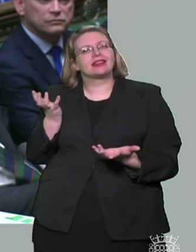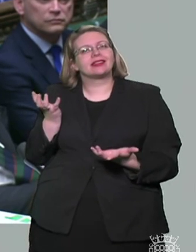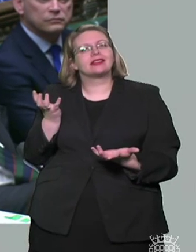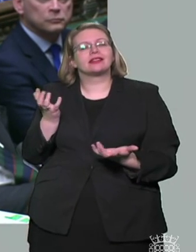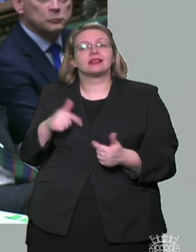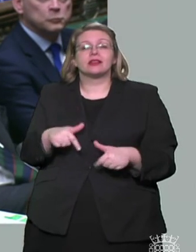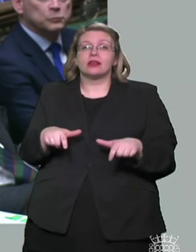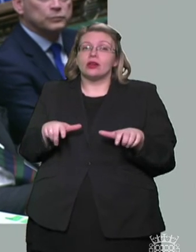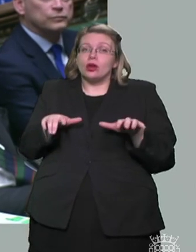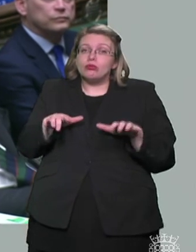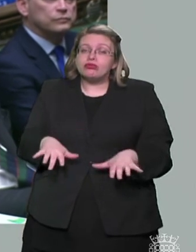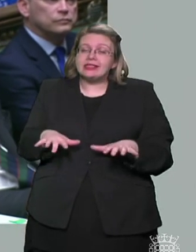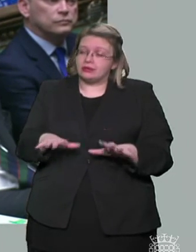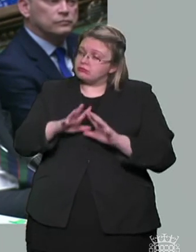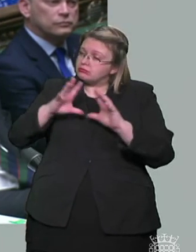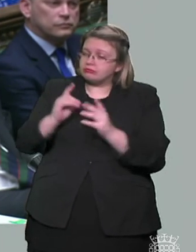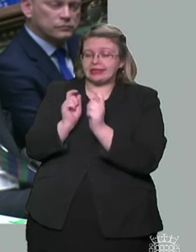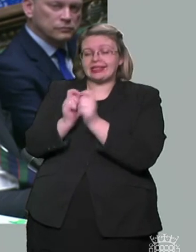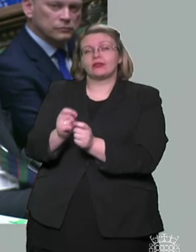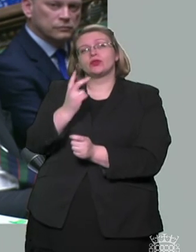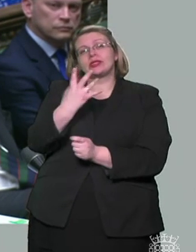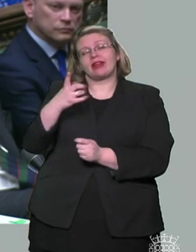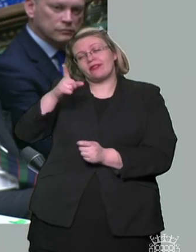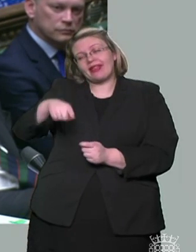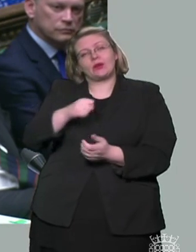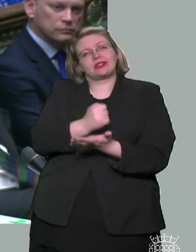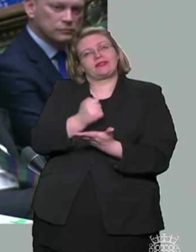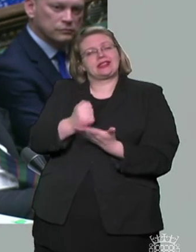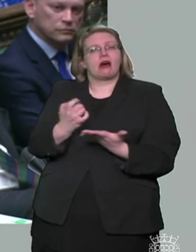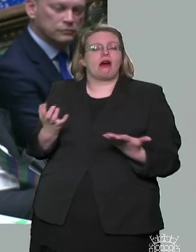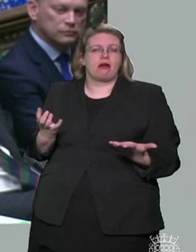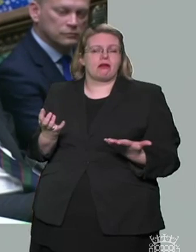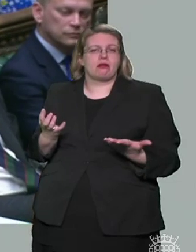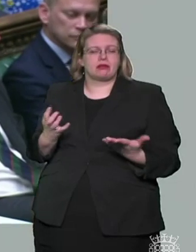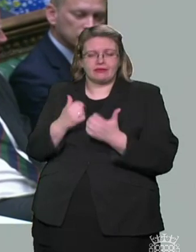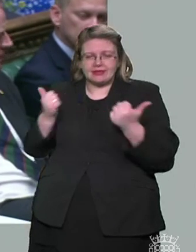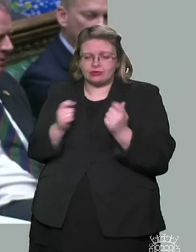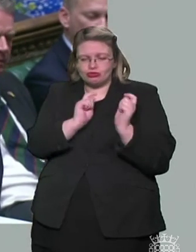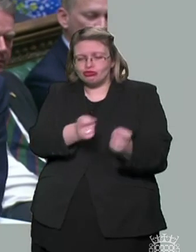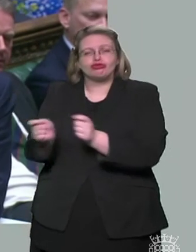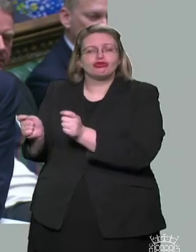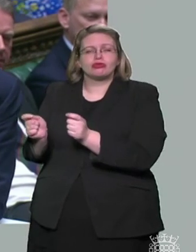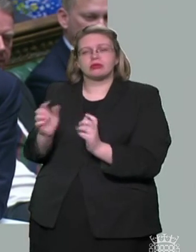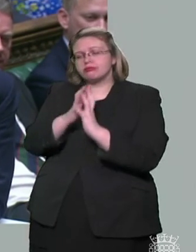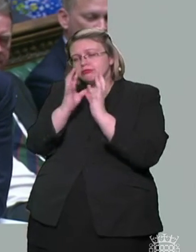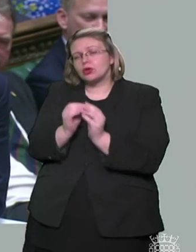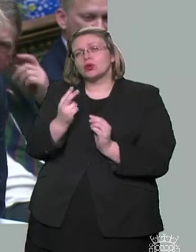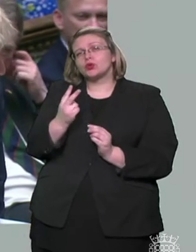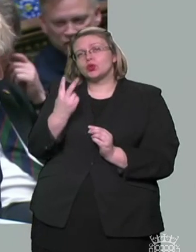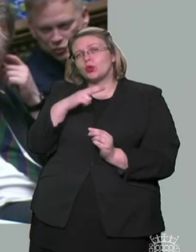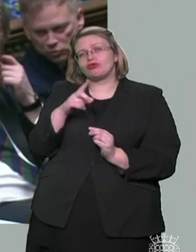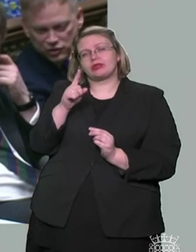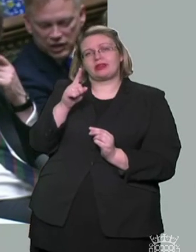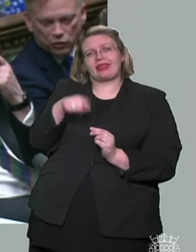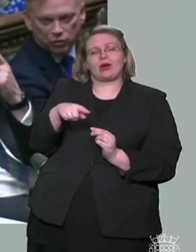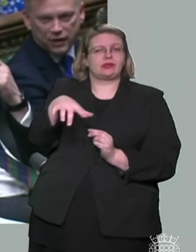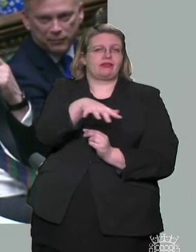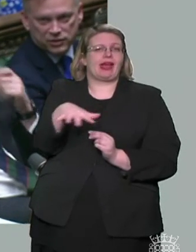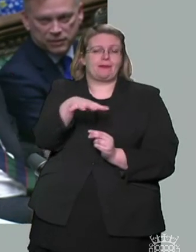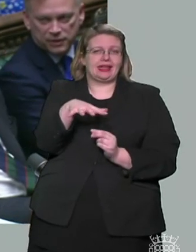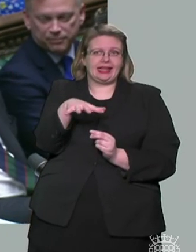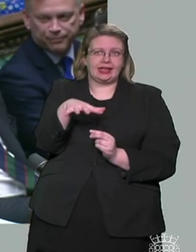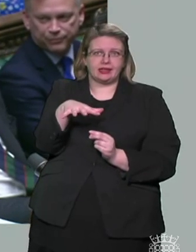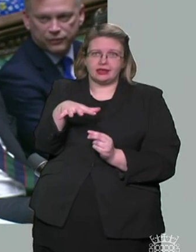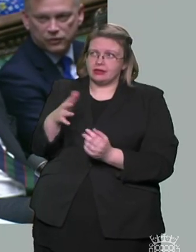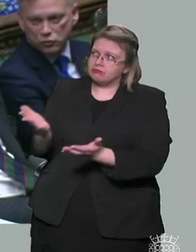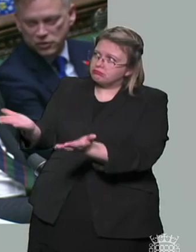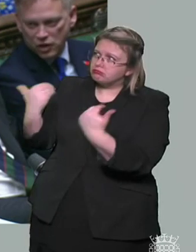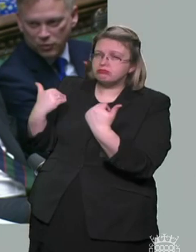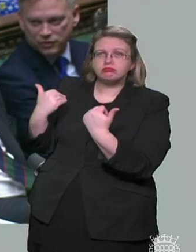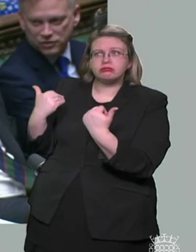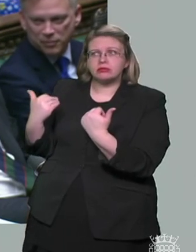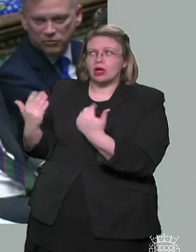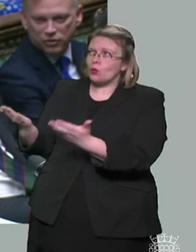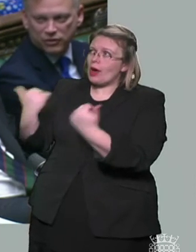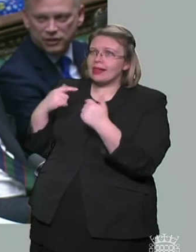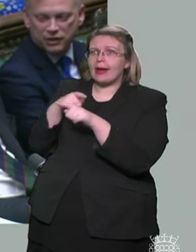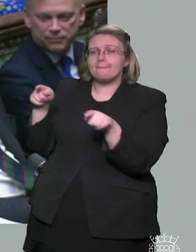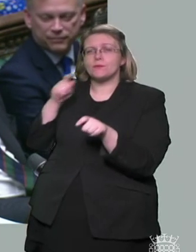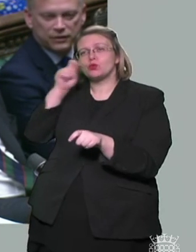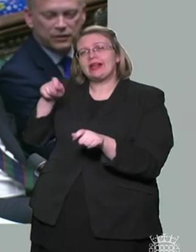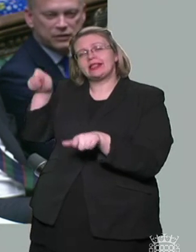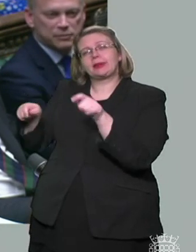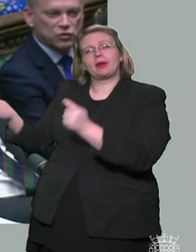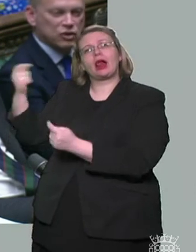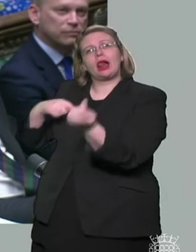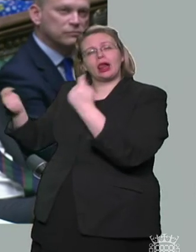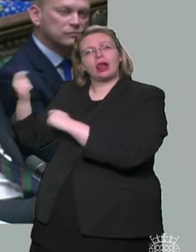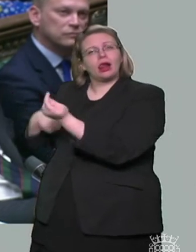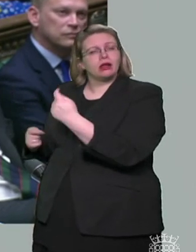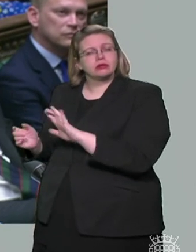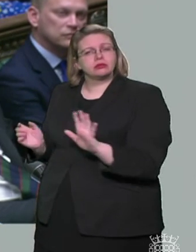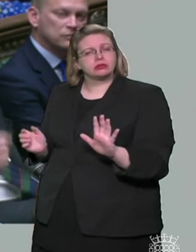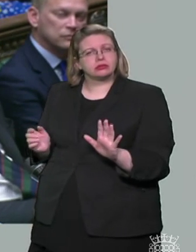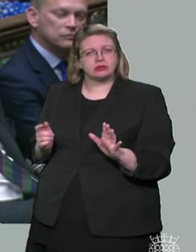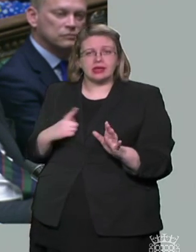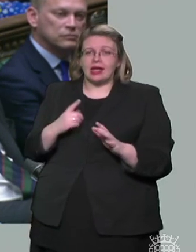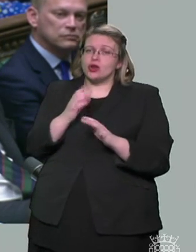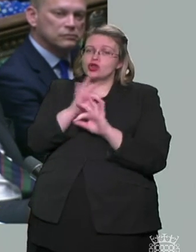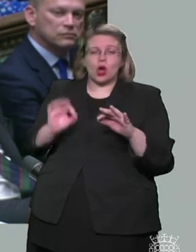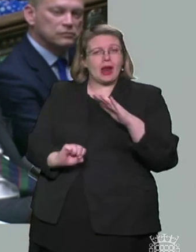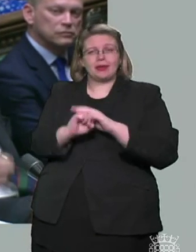Twenty-five thousand visas have already been issued; as I just told the House, almost 200,000 families have opened their homes and their arms to Ukrainians coming in fear of their lives, and there is no limit on the scheme.